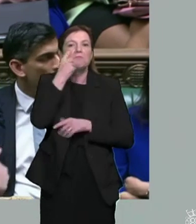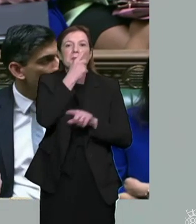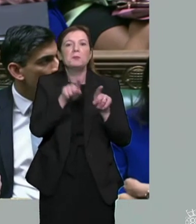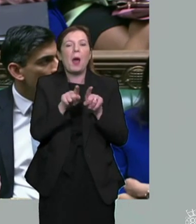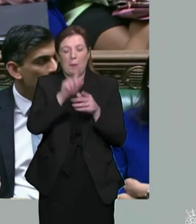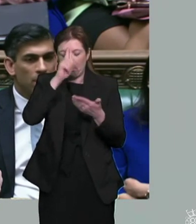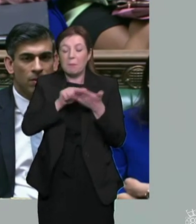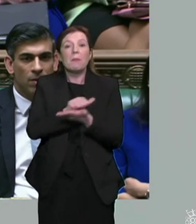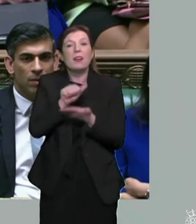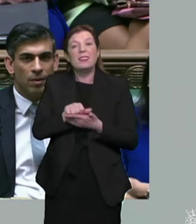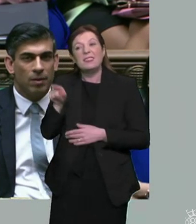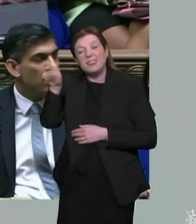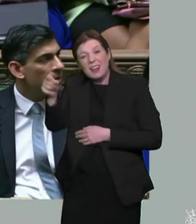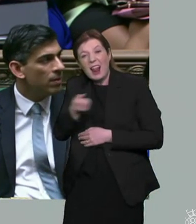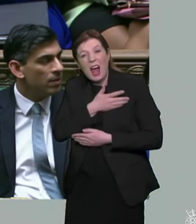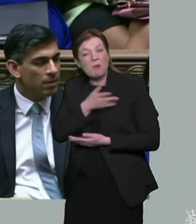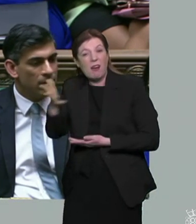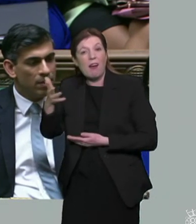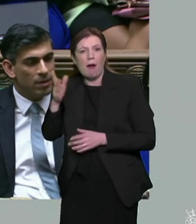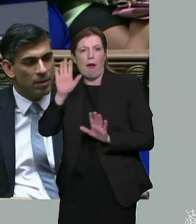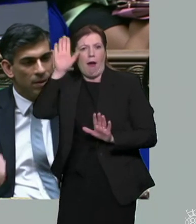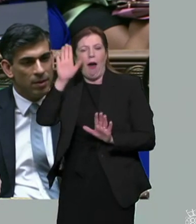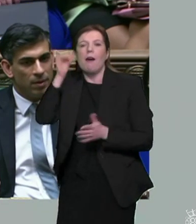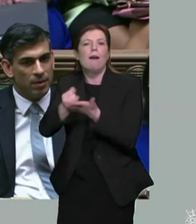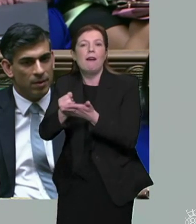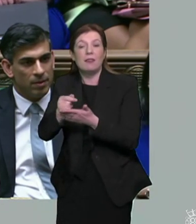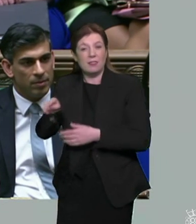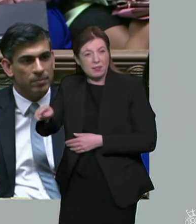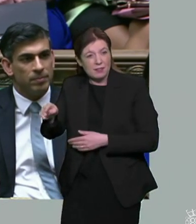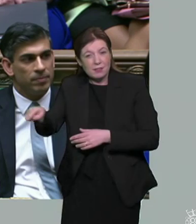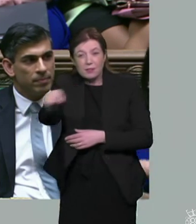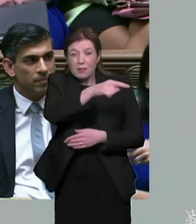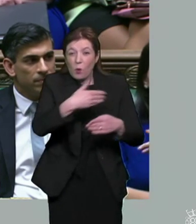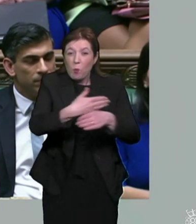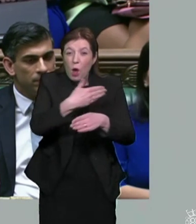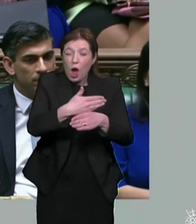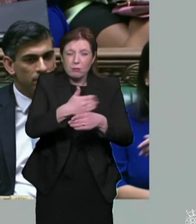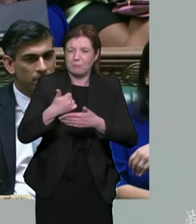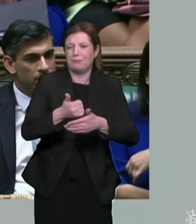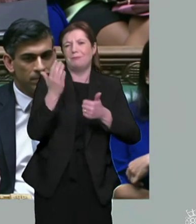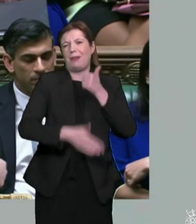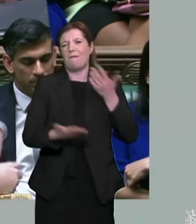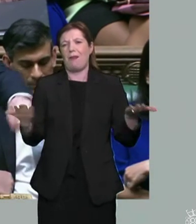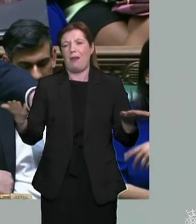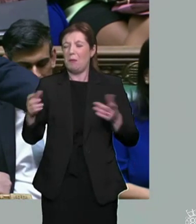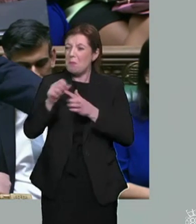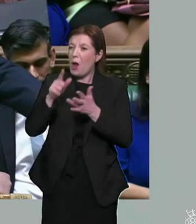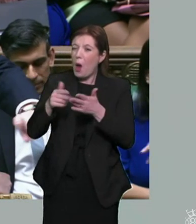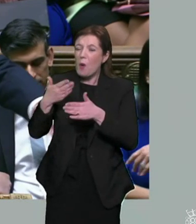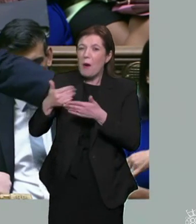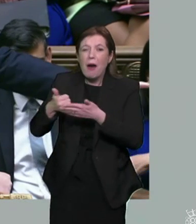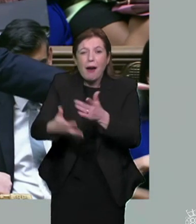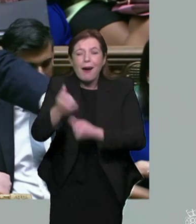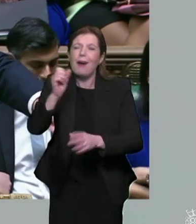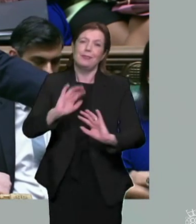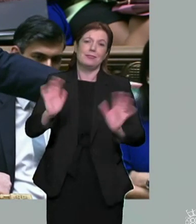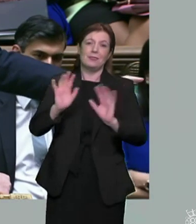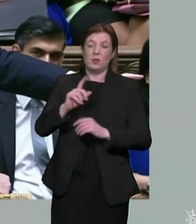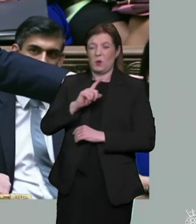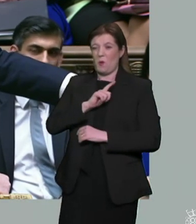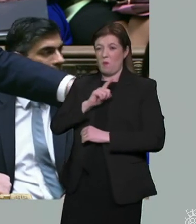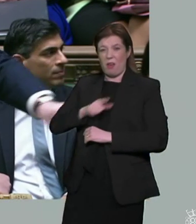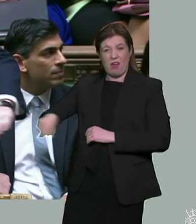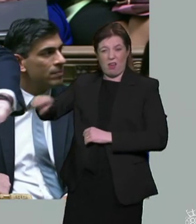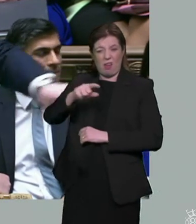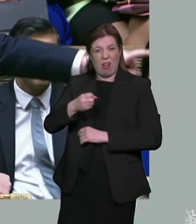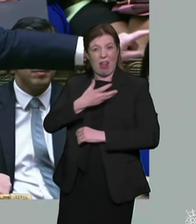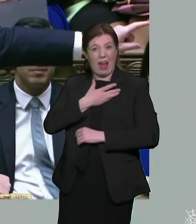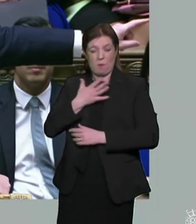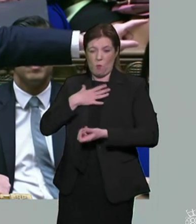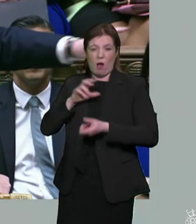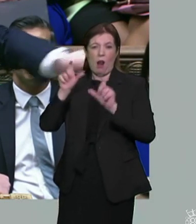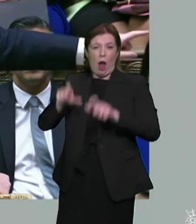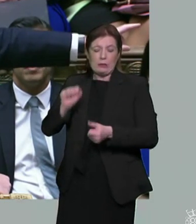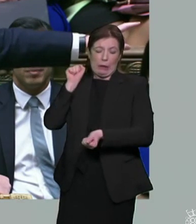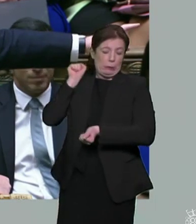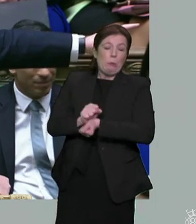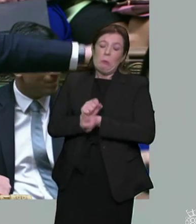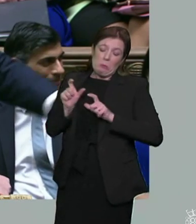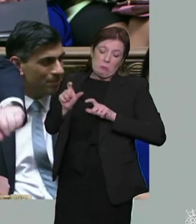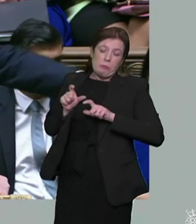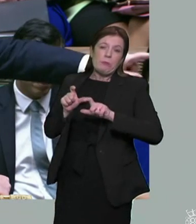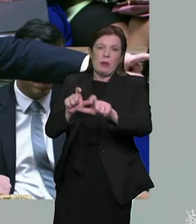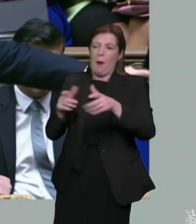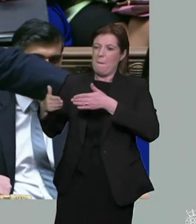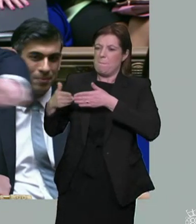Labour got the big calls wrong. They would do absolutely nothing to protect workers, let alone P&O workers, because not only would they have kept us in lockdown, but they would have kept those ships in port, unable to move.